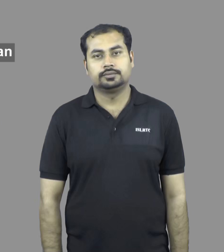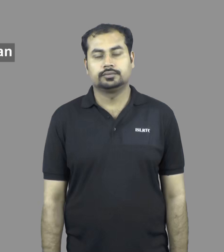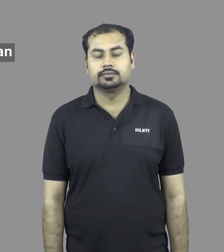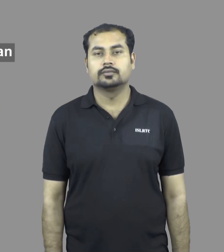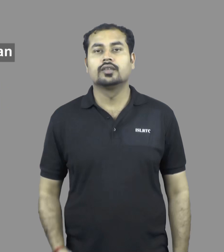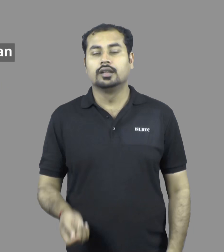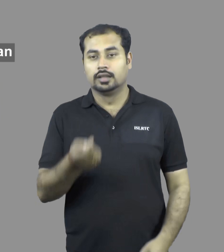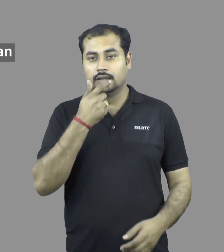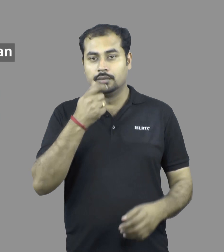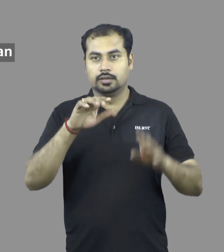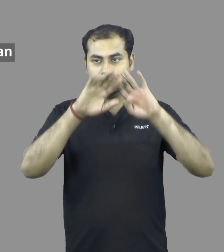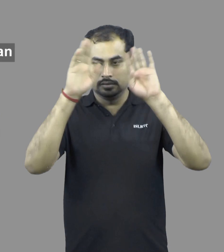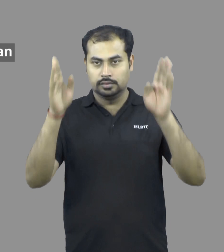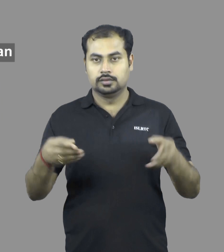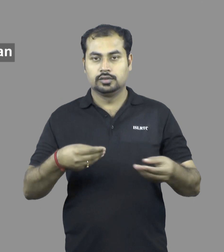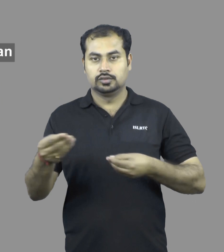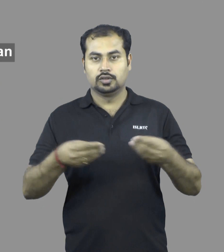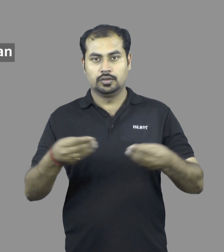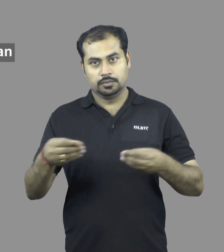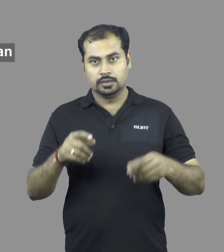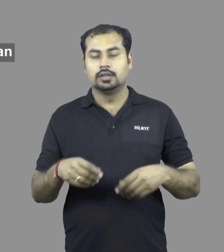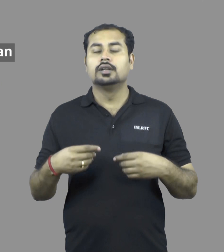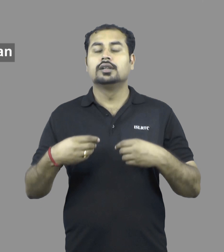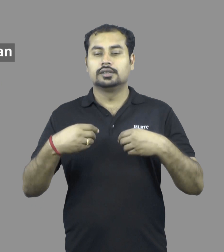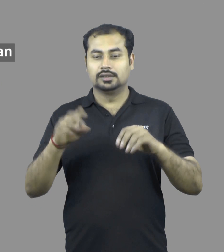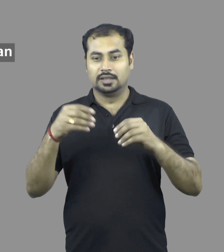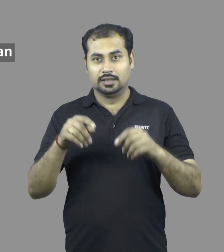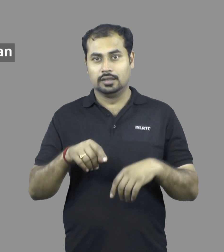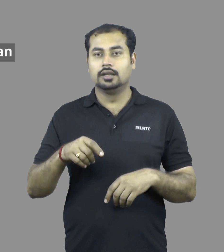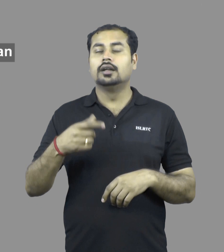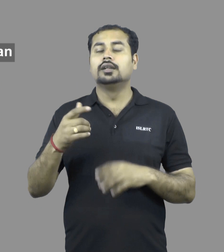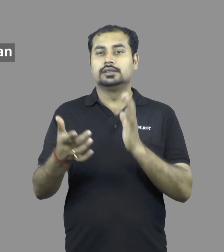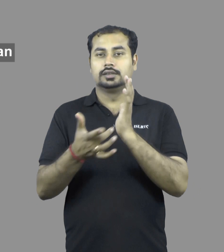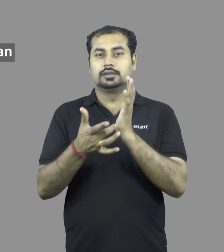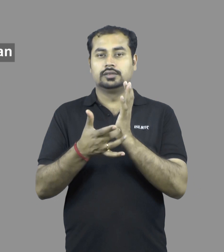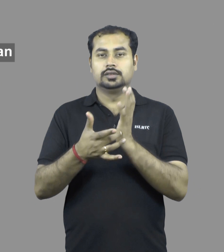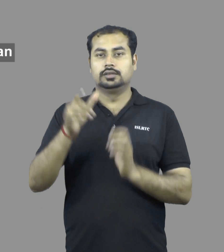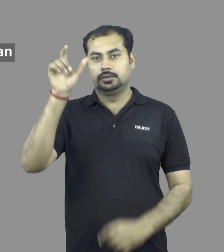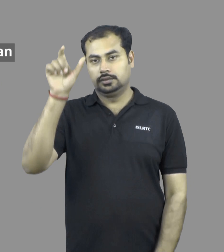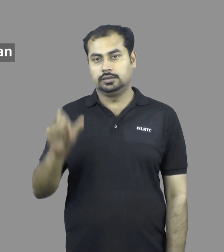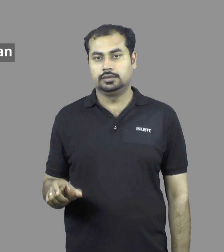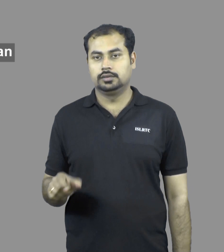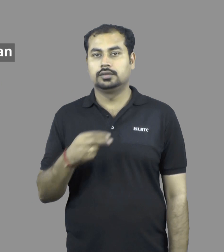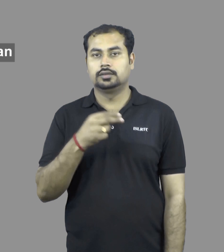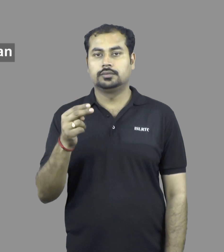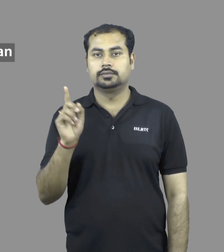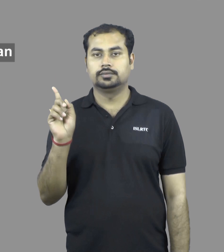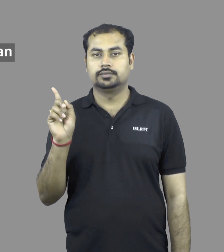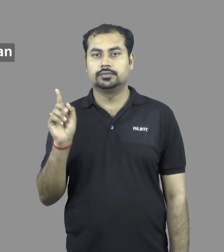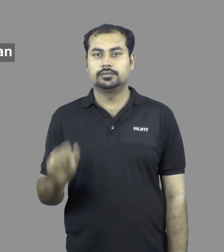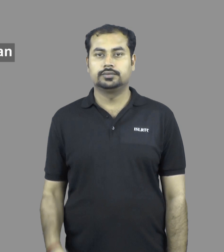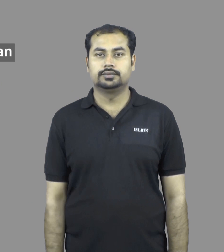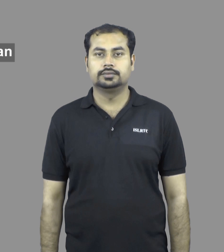Pharmacy Technician